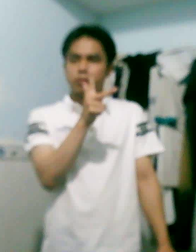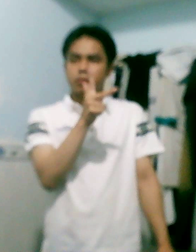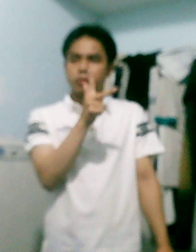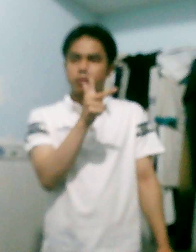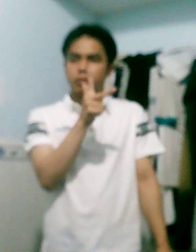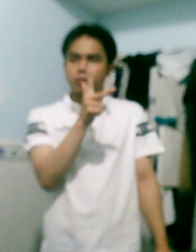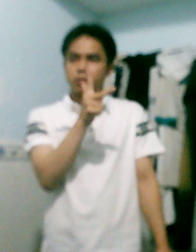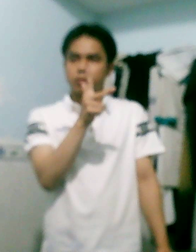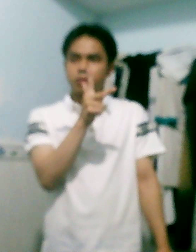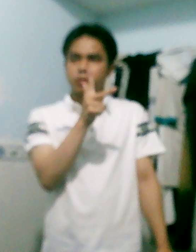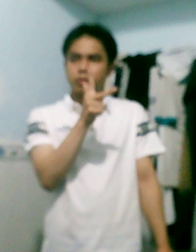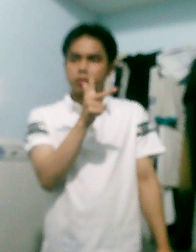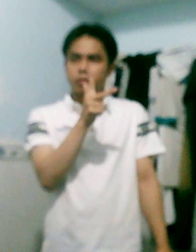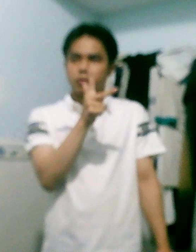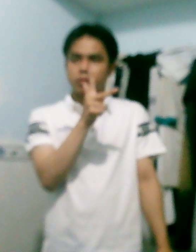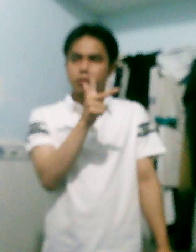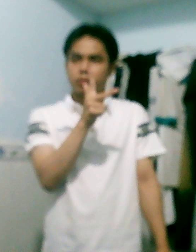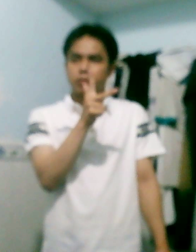k